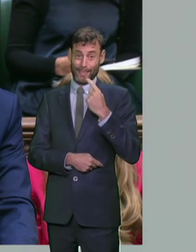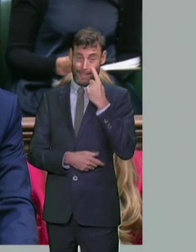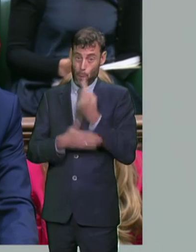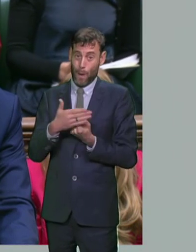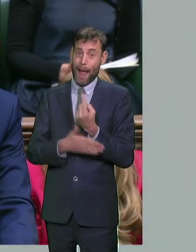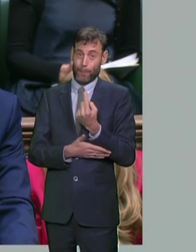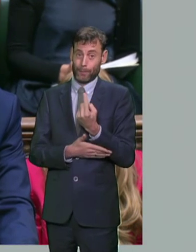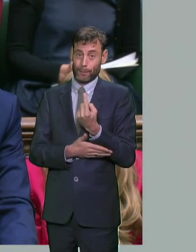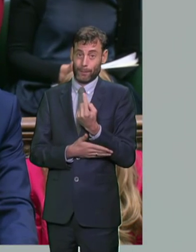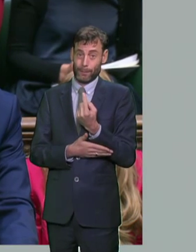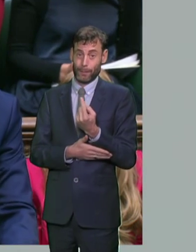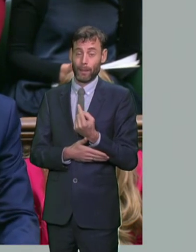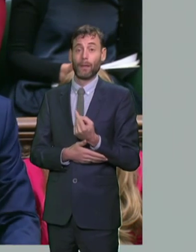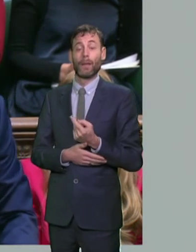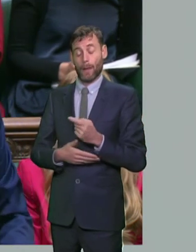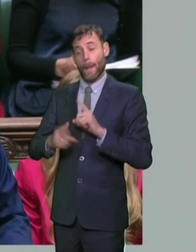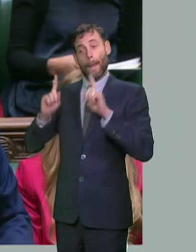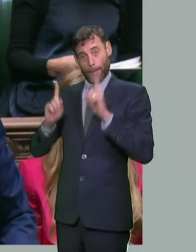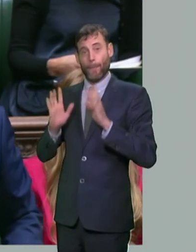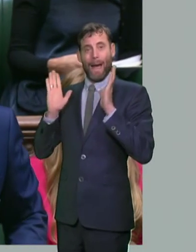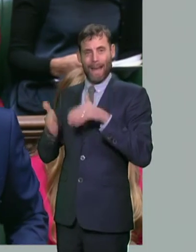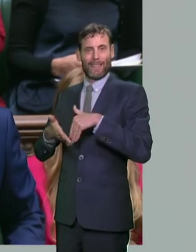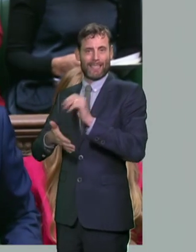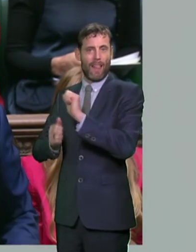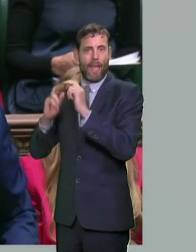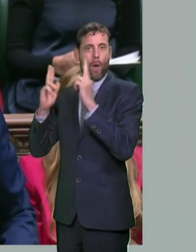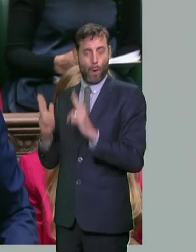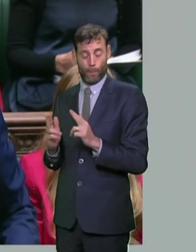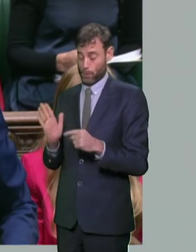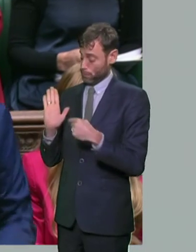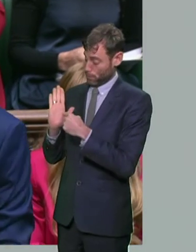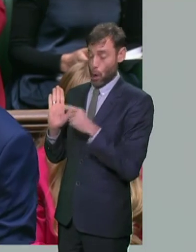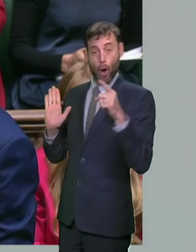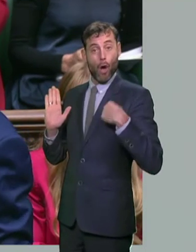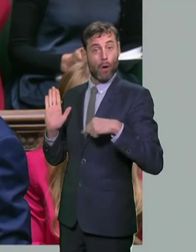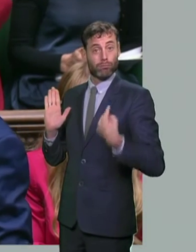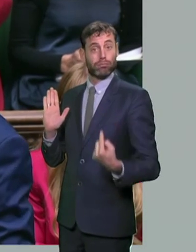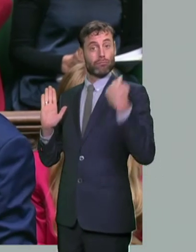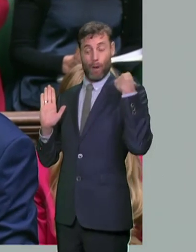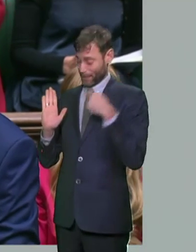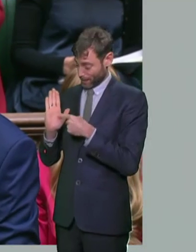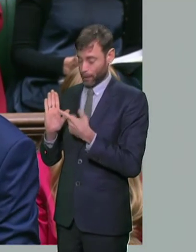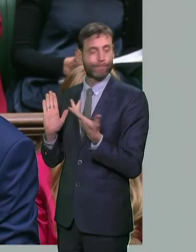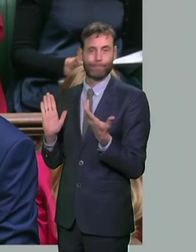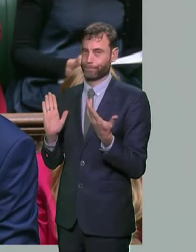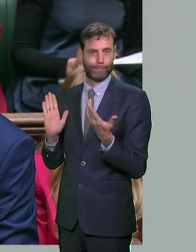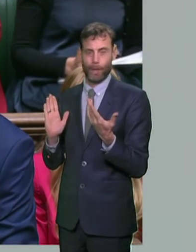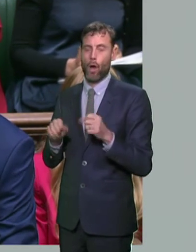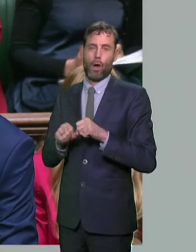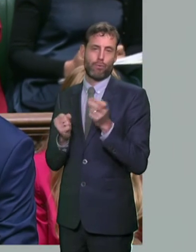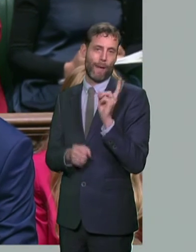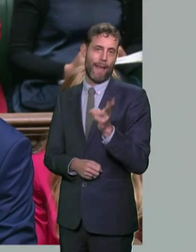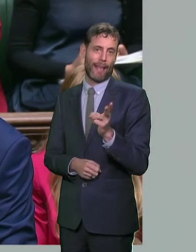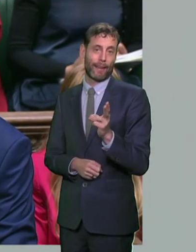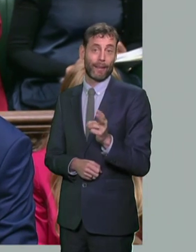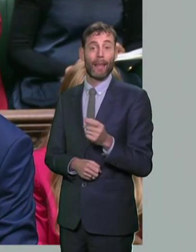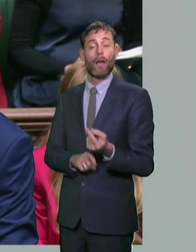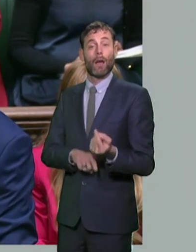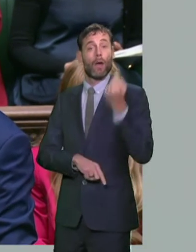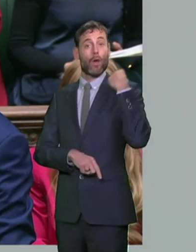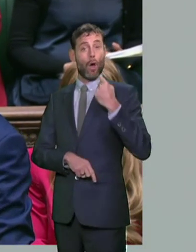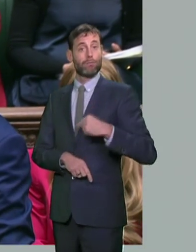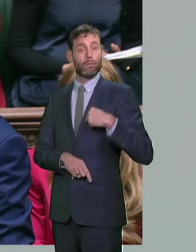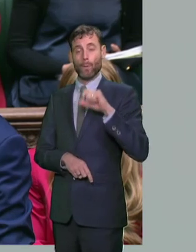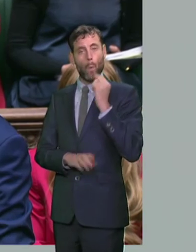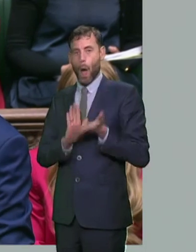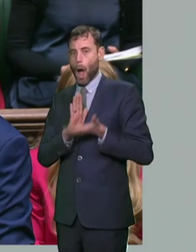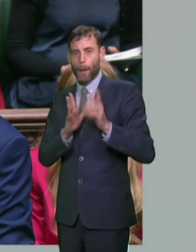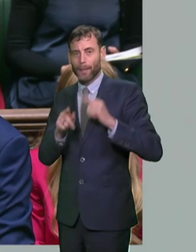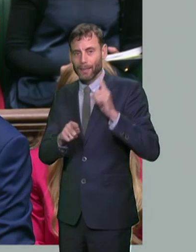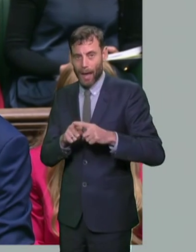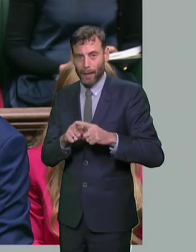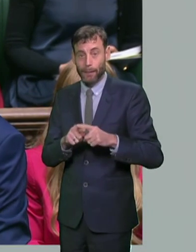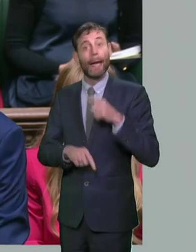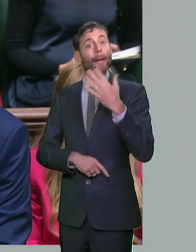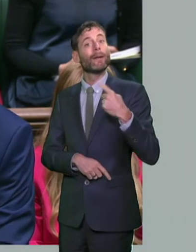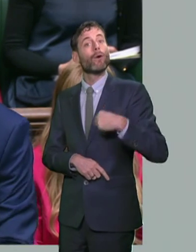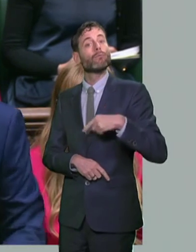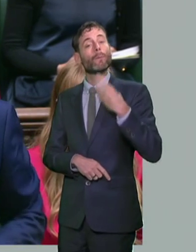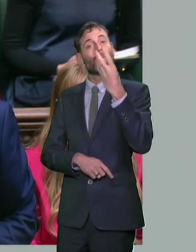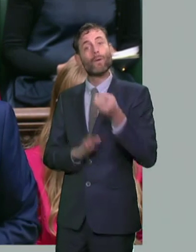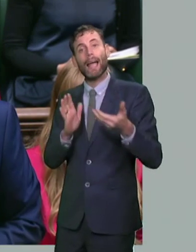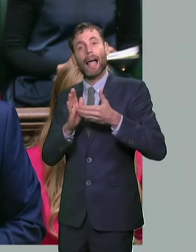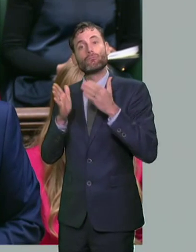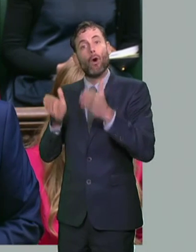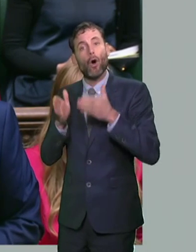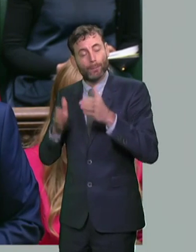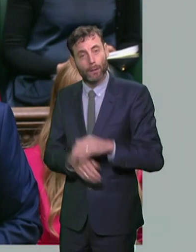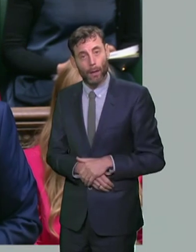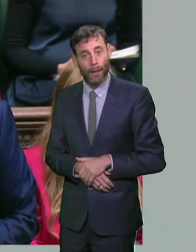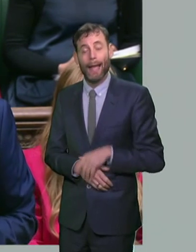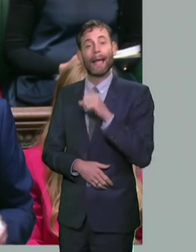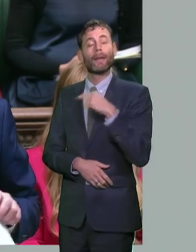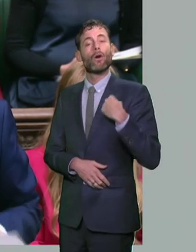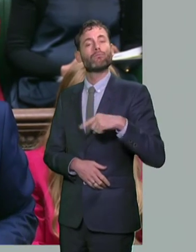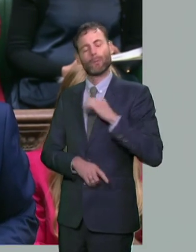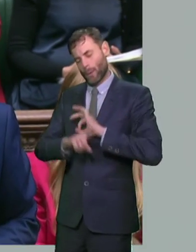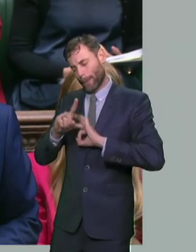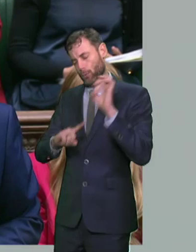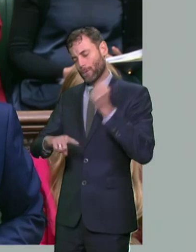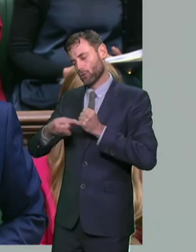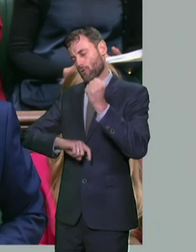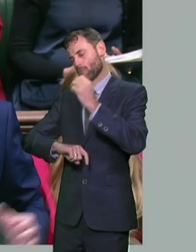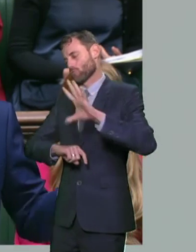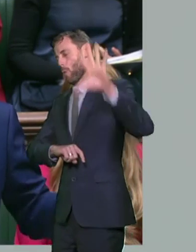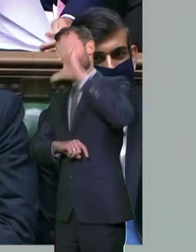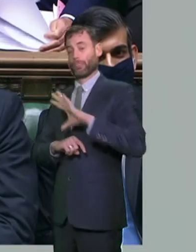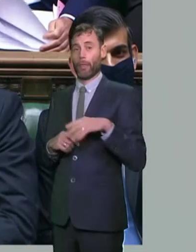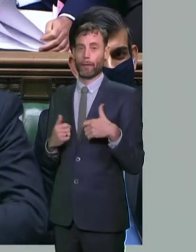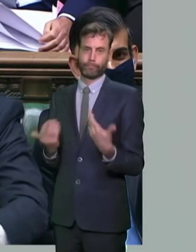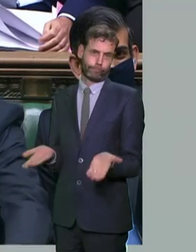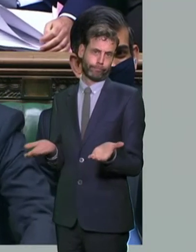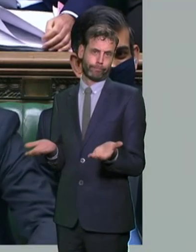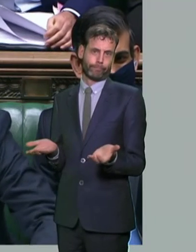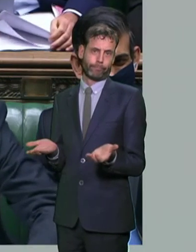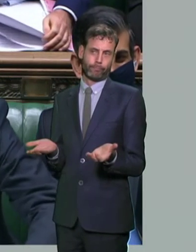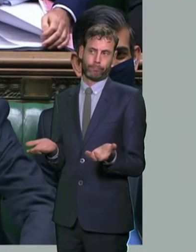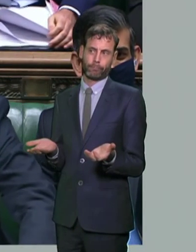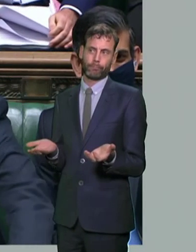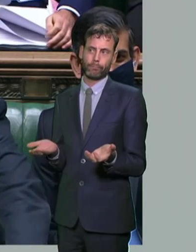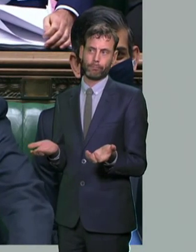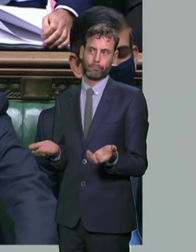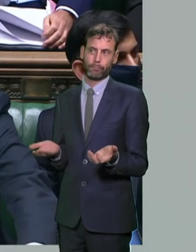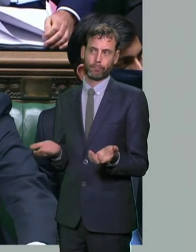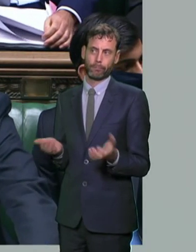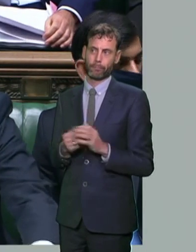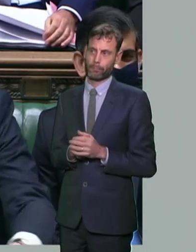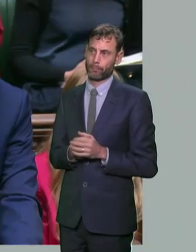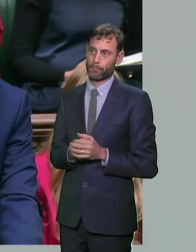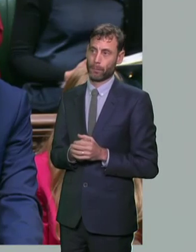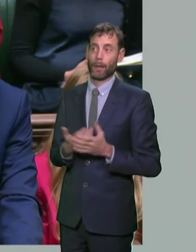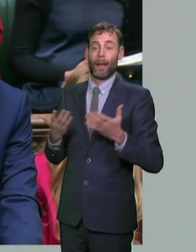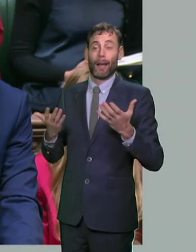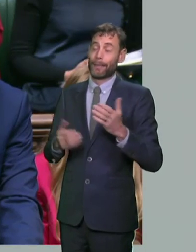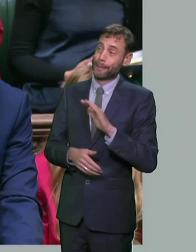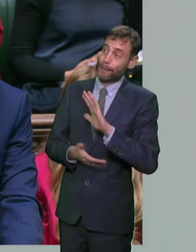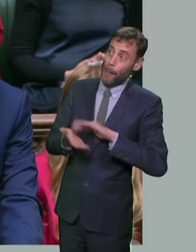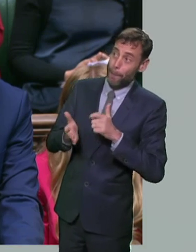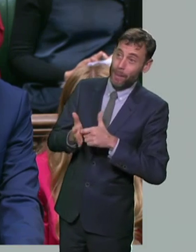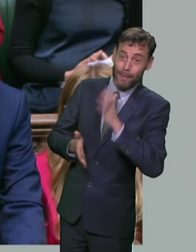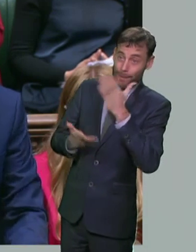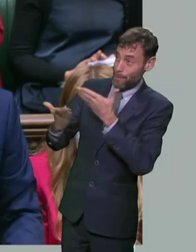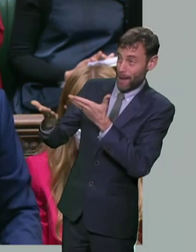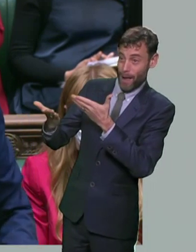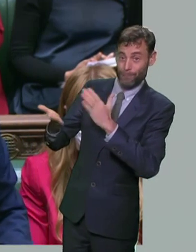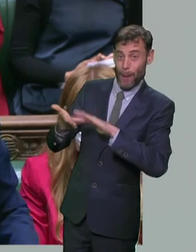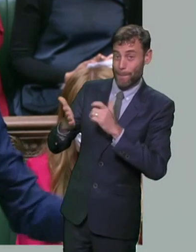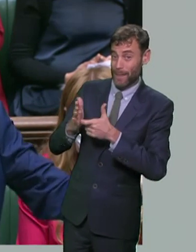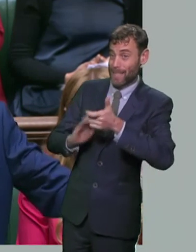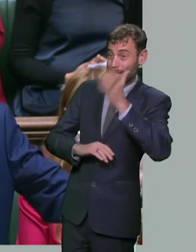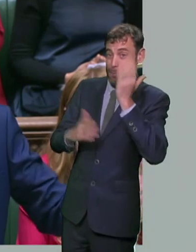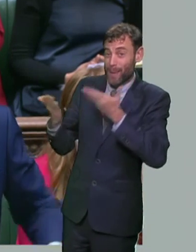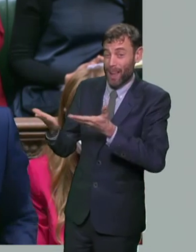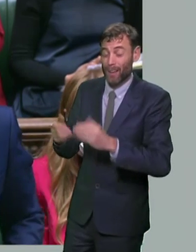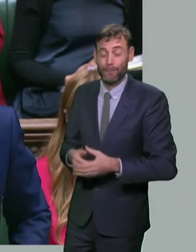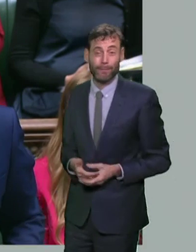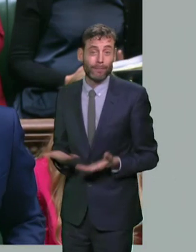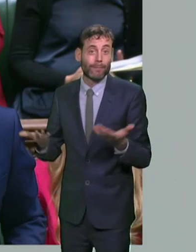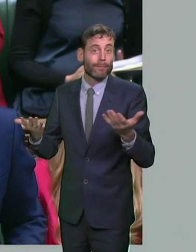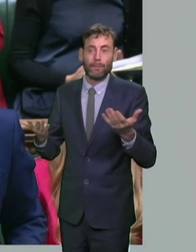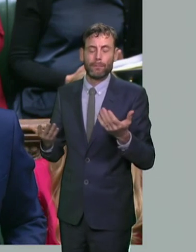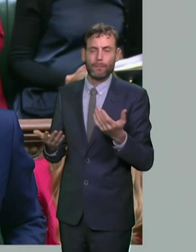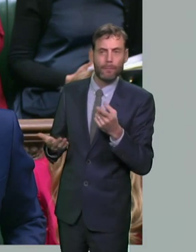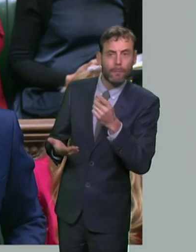People will still be forced to sell their home. It is another broken promise, just like the Prime Minister promised that he would not put up tax; just like he promised 40 new hospitals; just like he promised a rail revolution in the north.